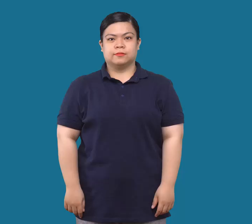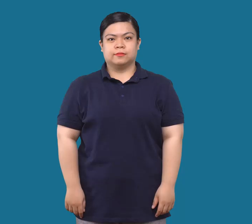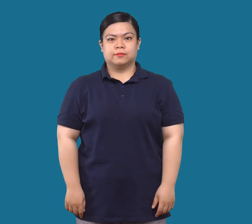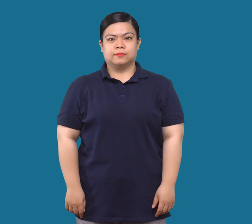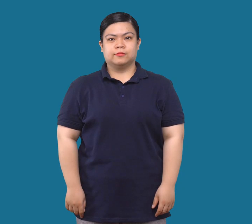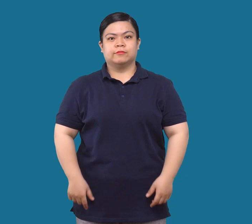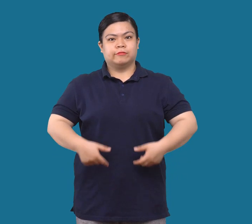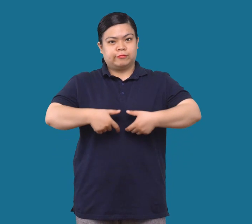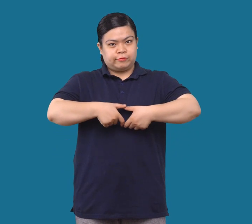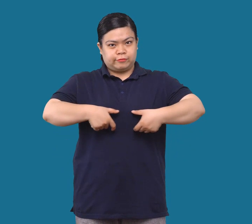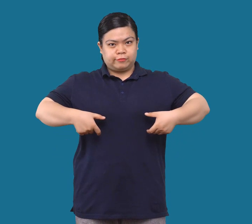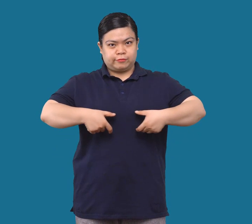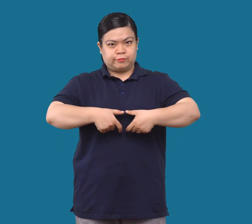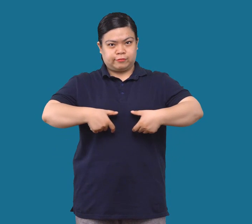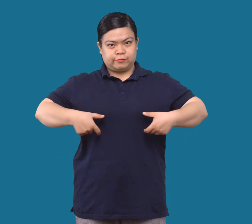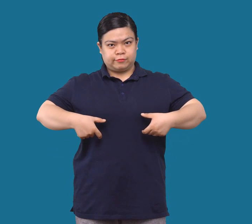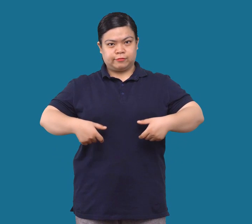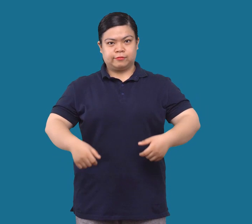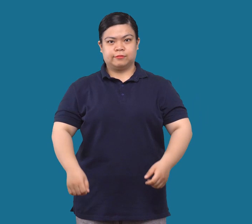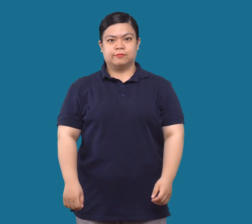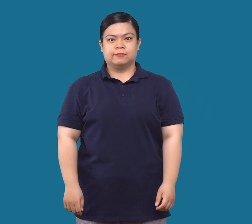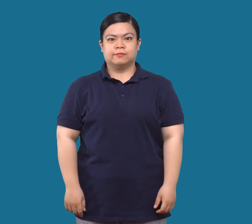thẻ